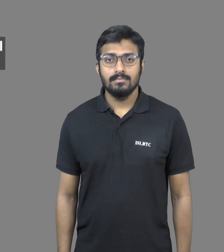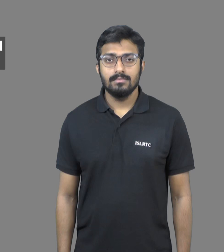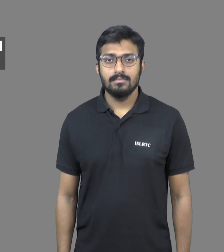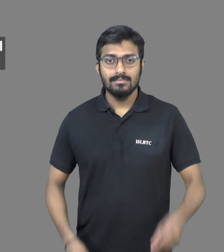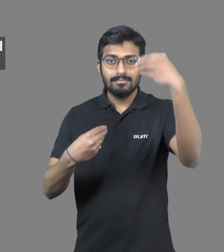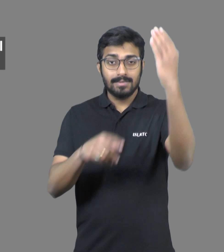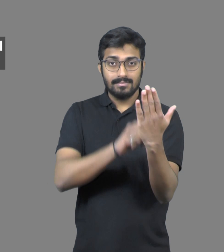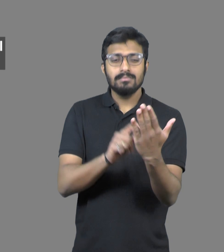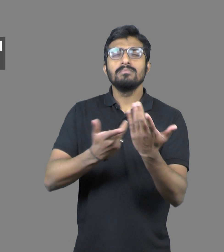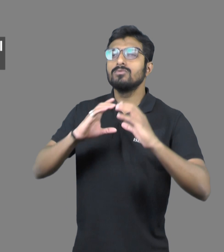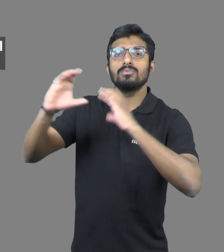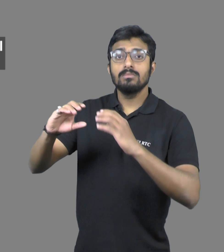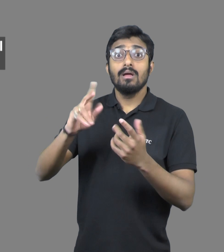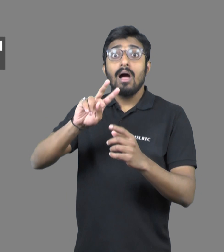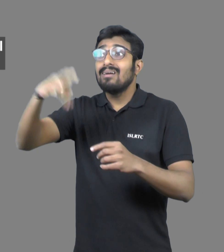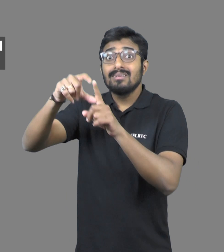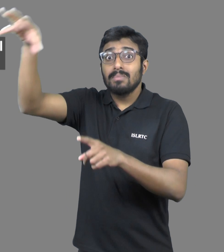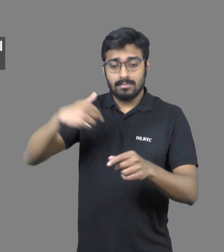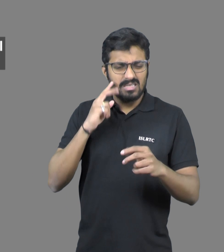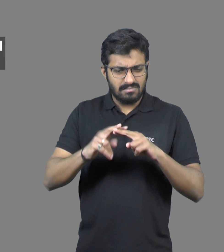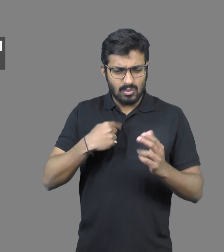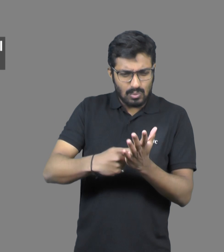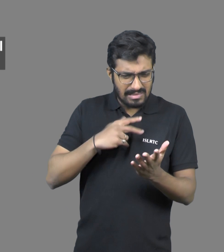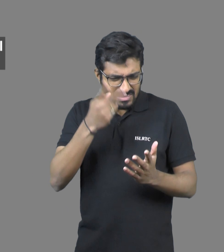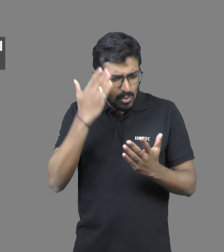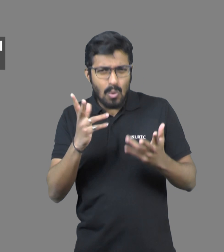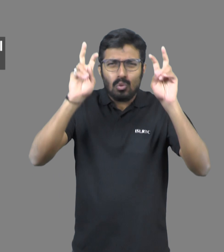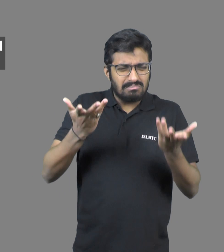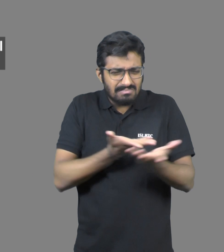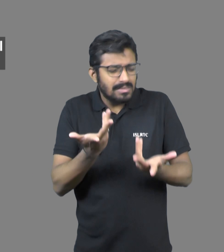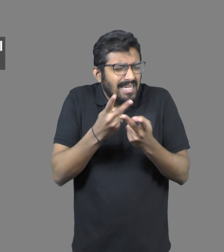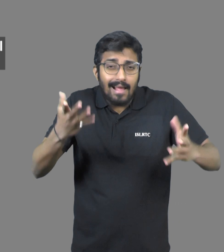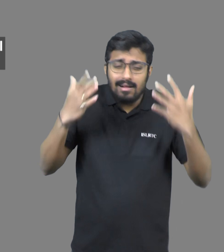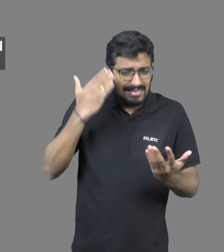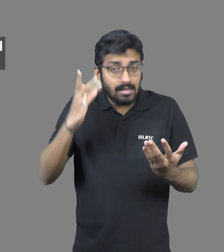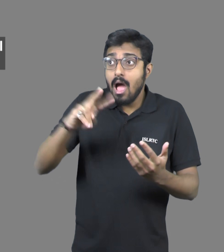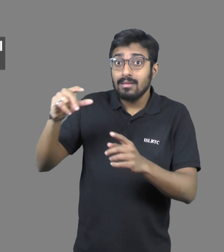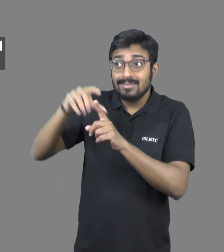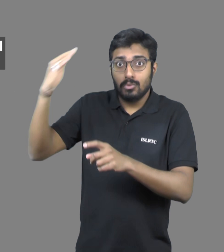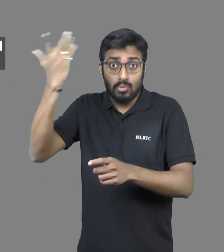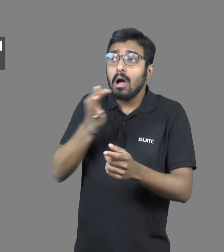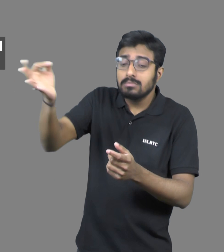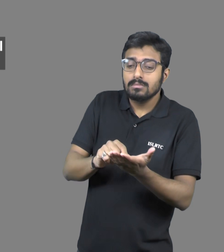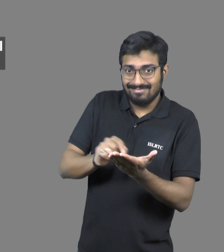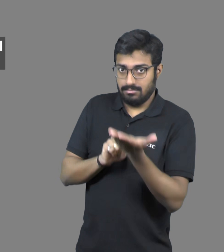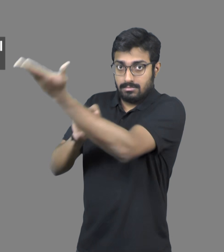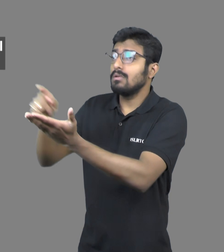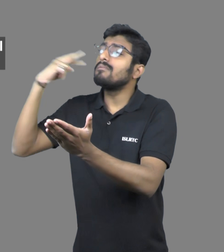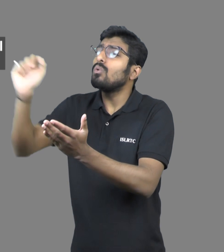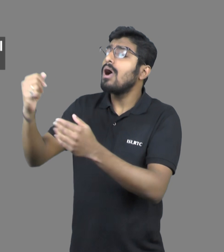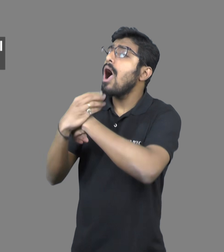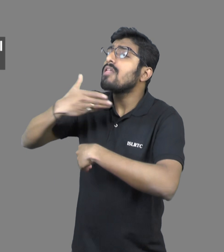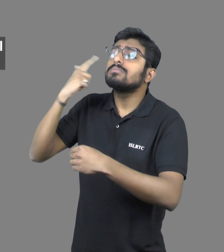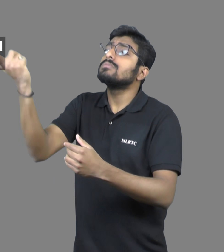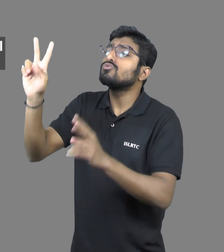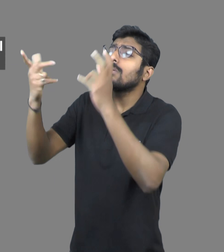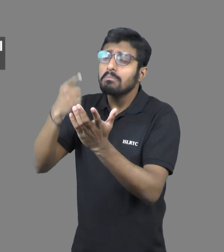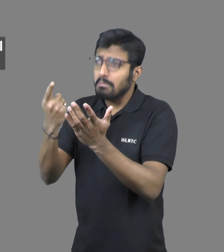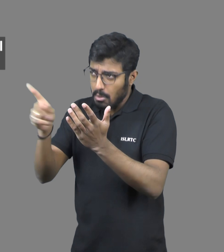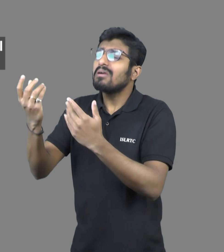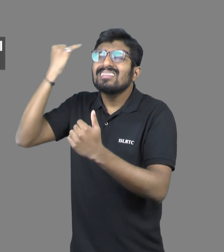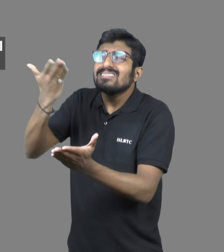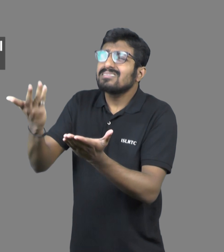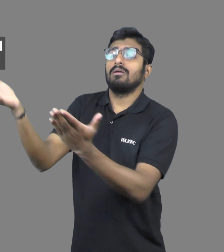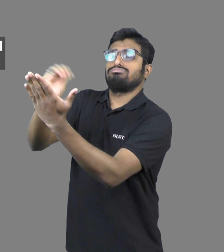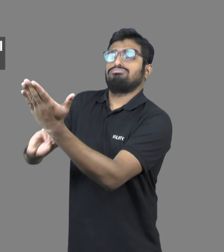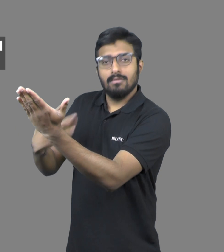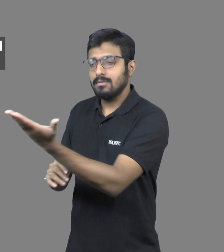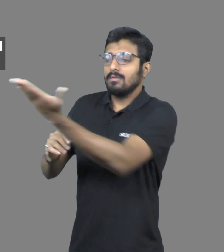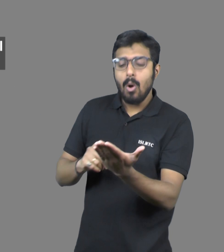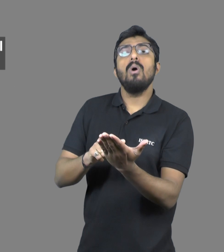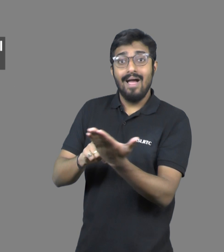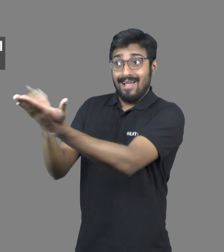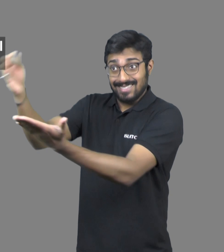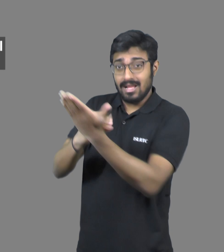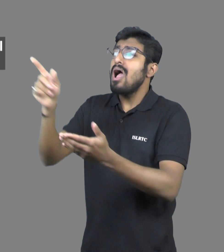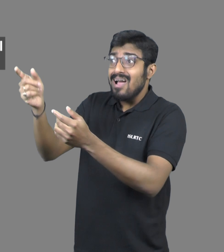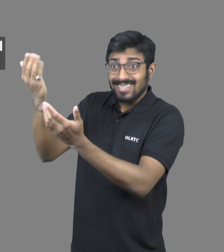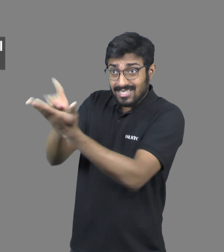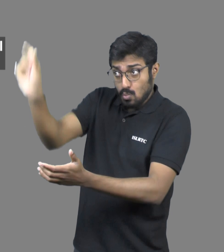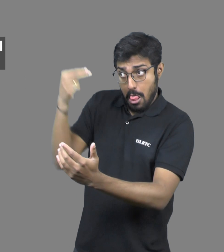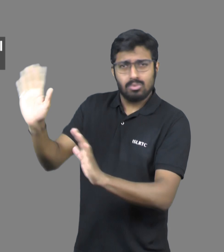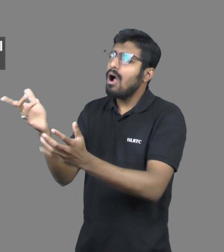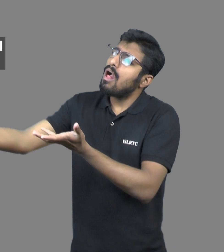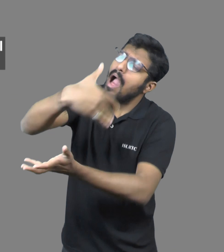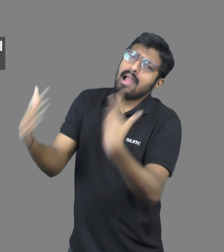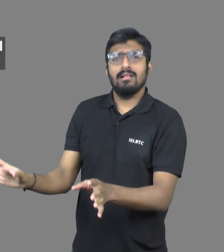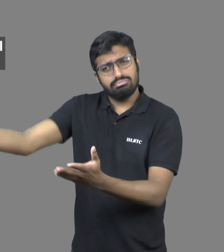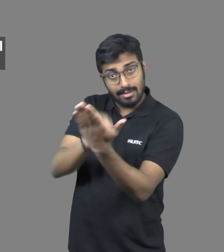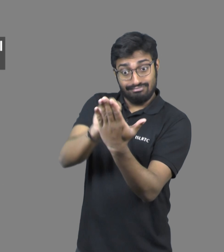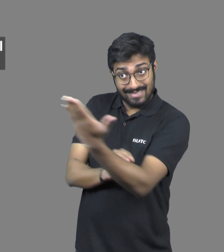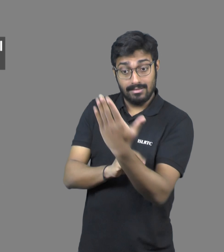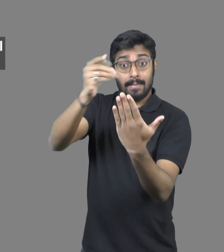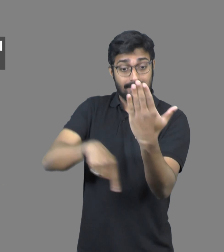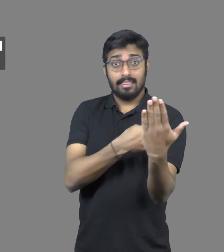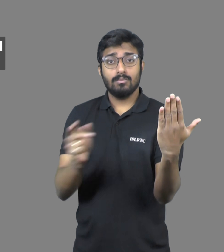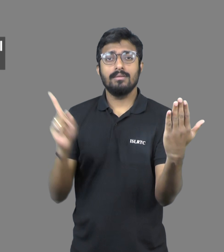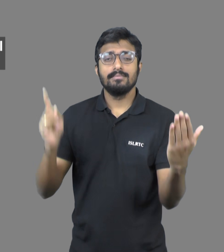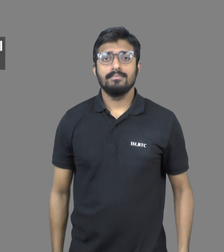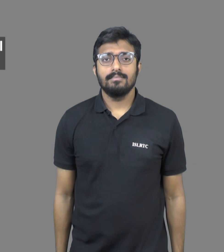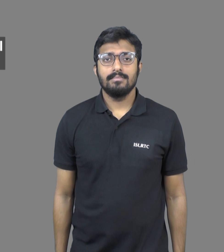Inter-Departmental Note